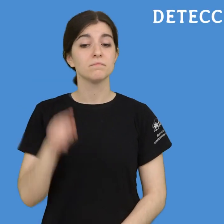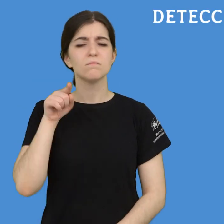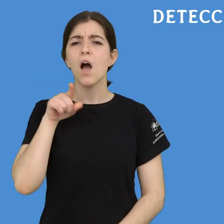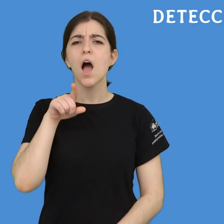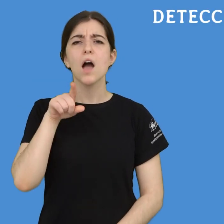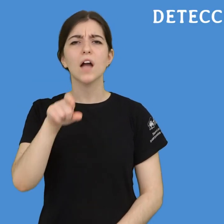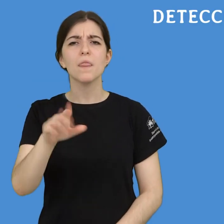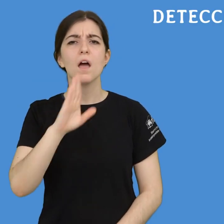cancer